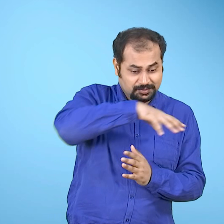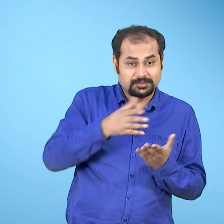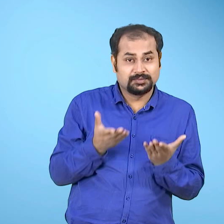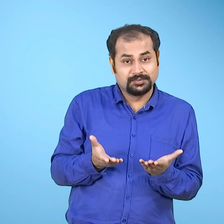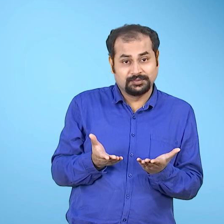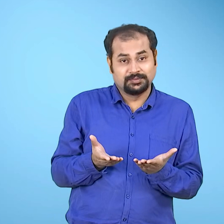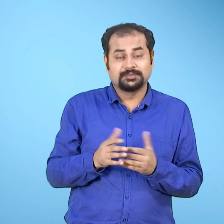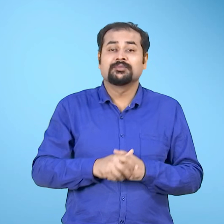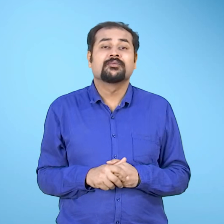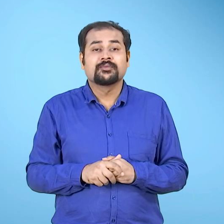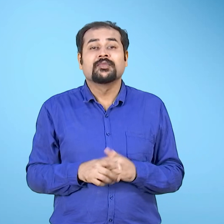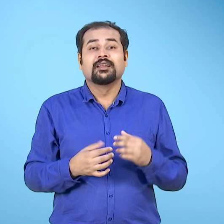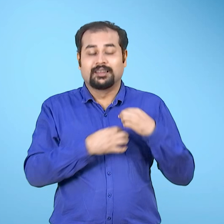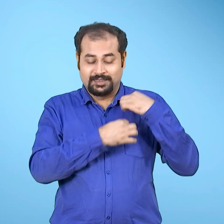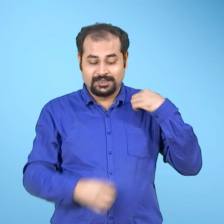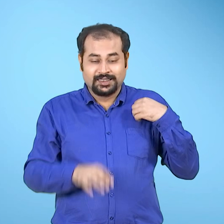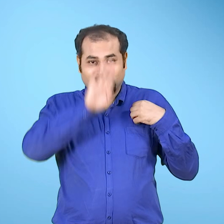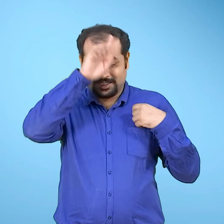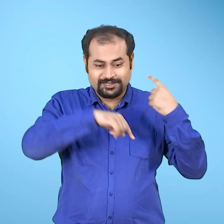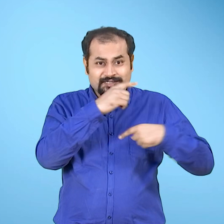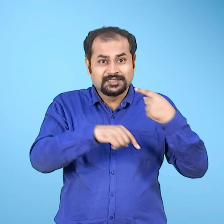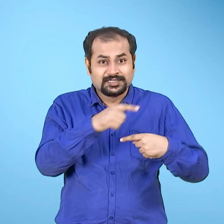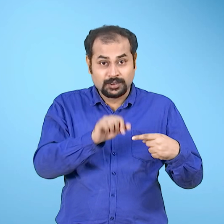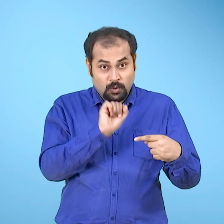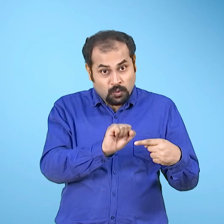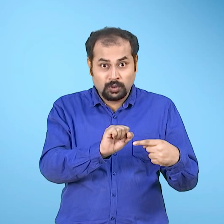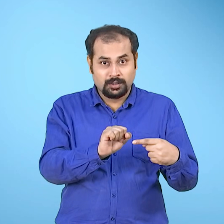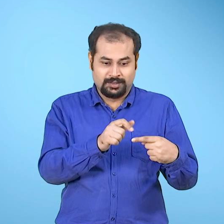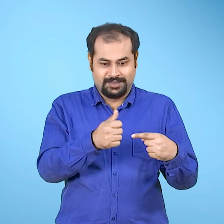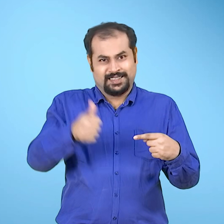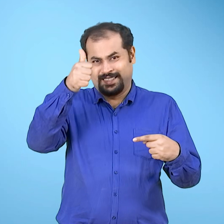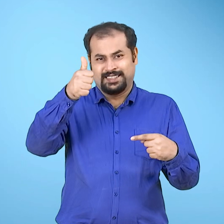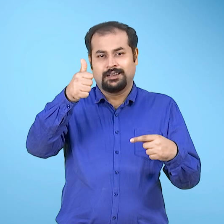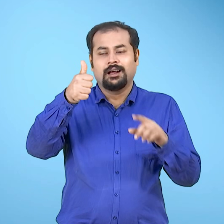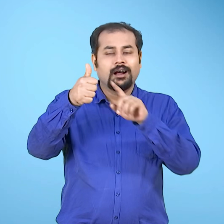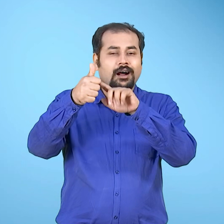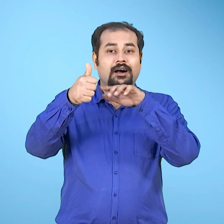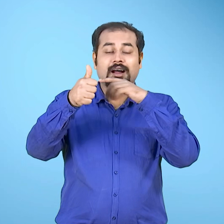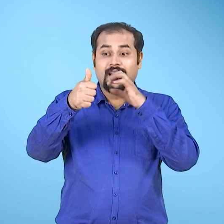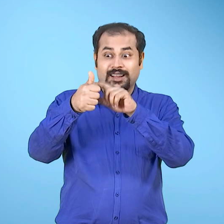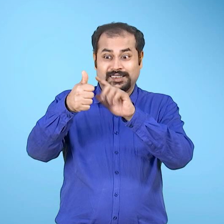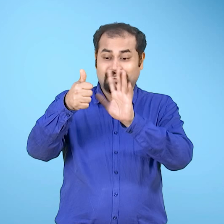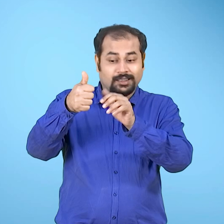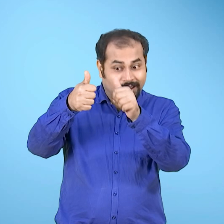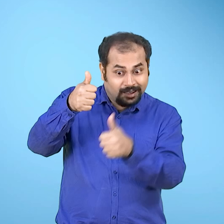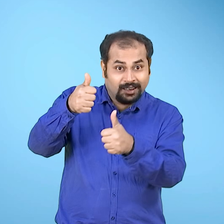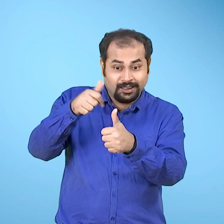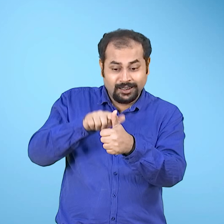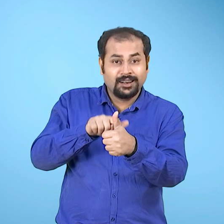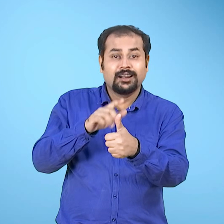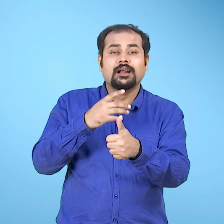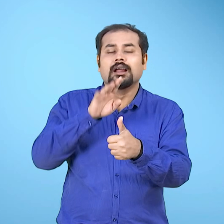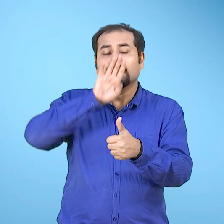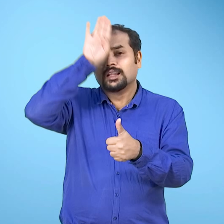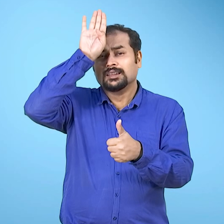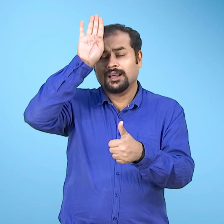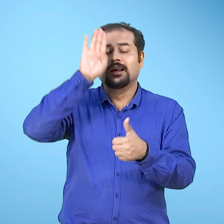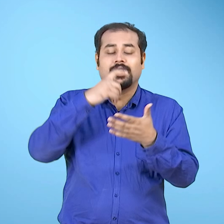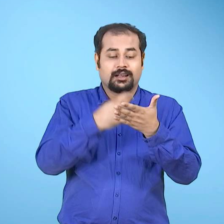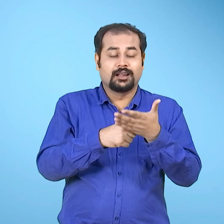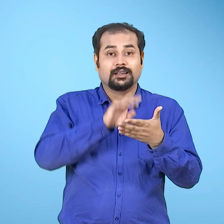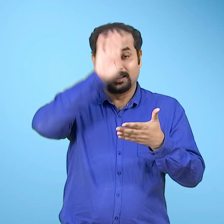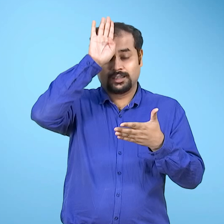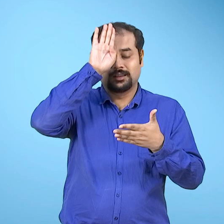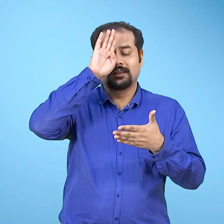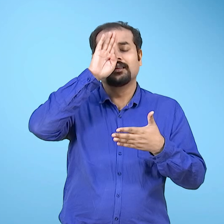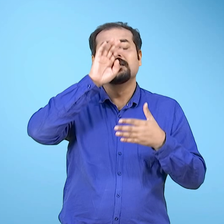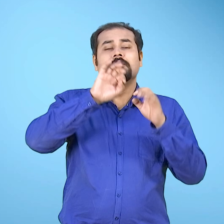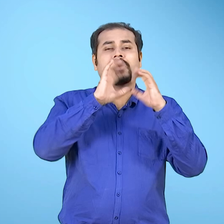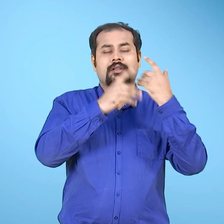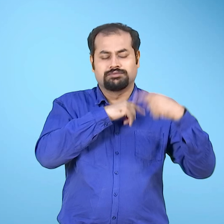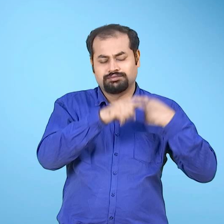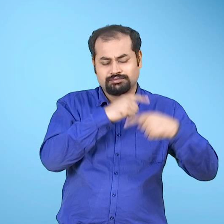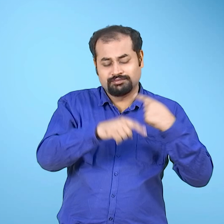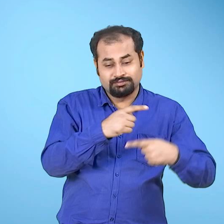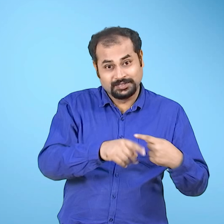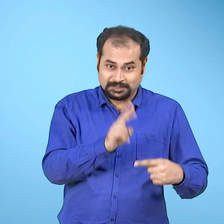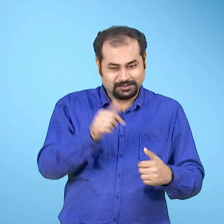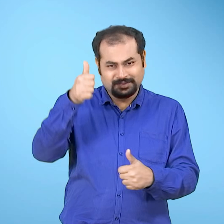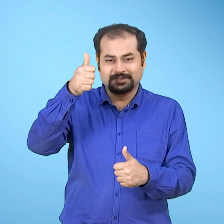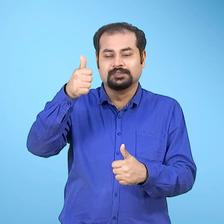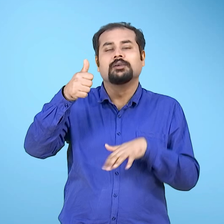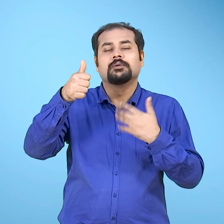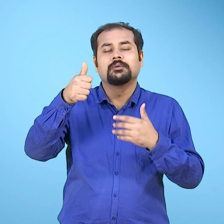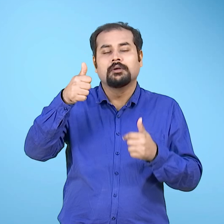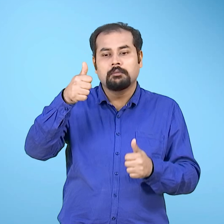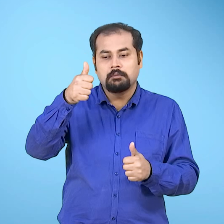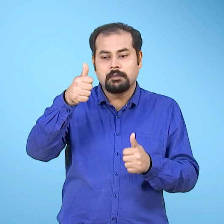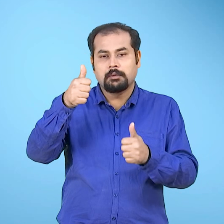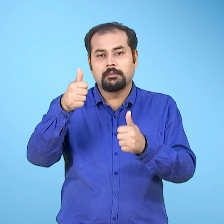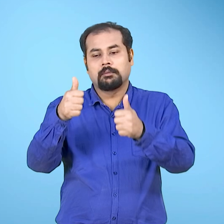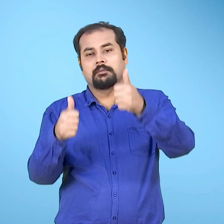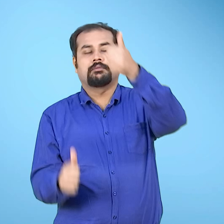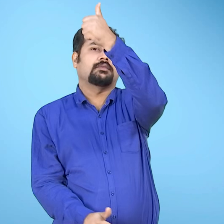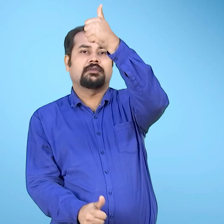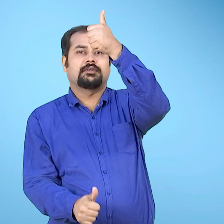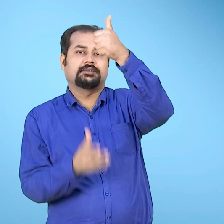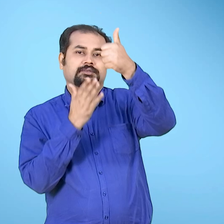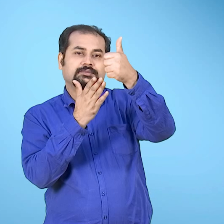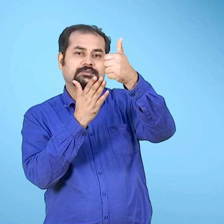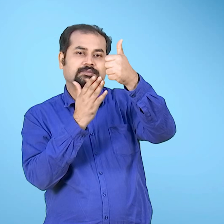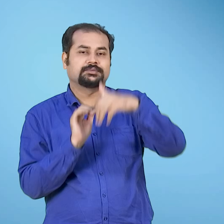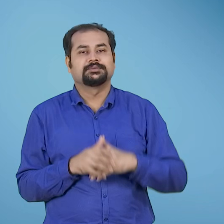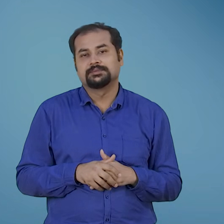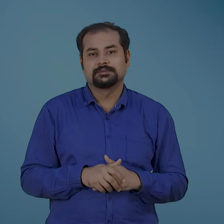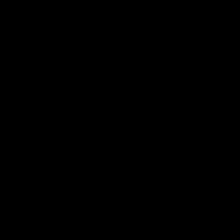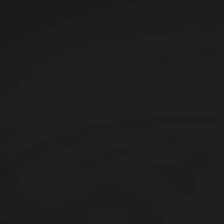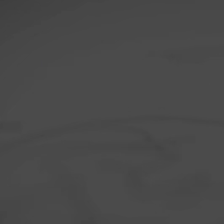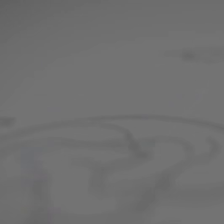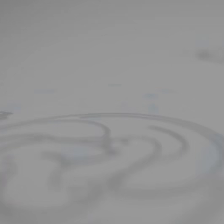The Chalukyas were overthrown by the Rashtrakutas.